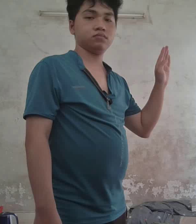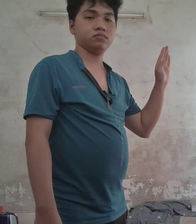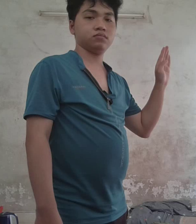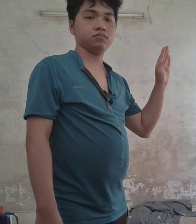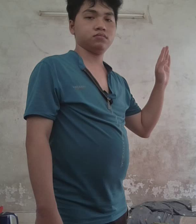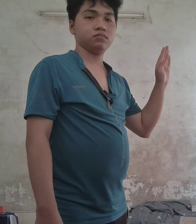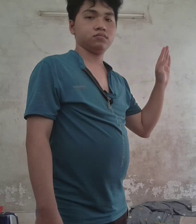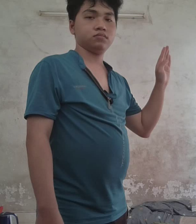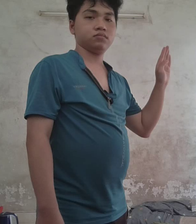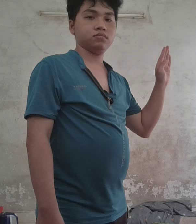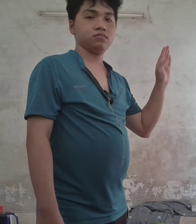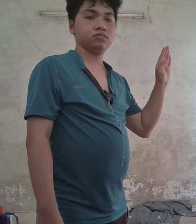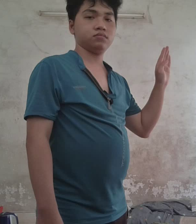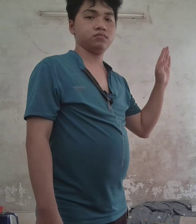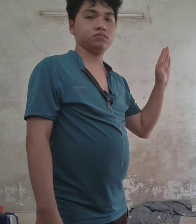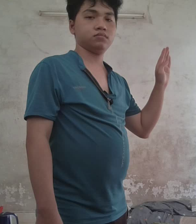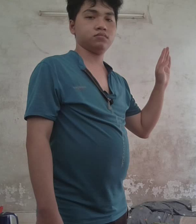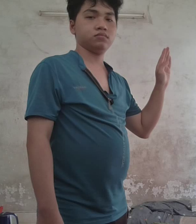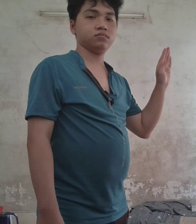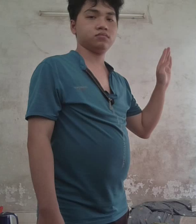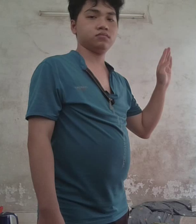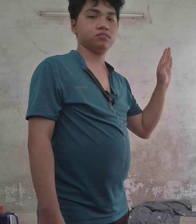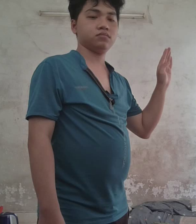b